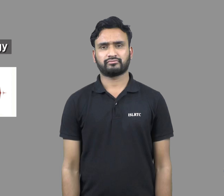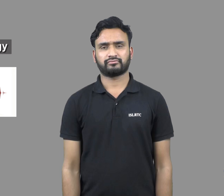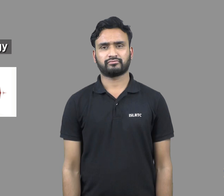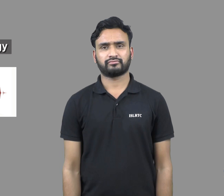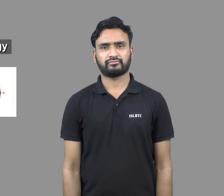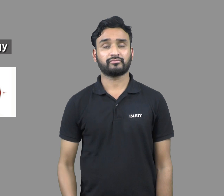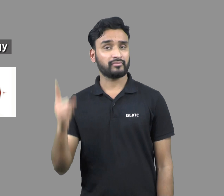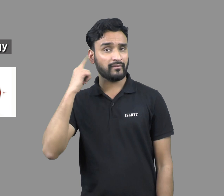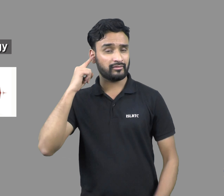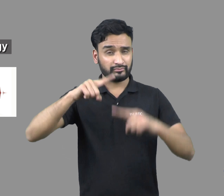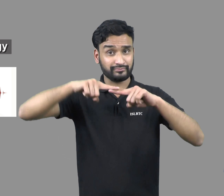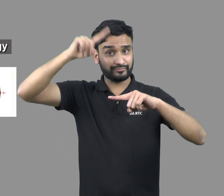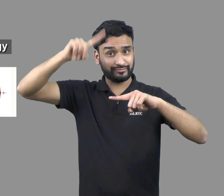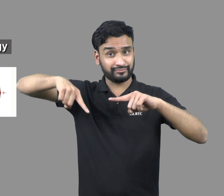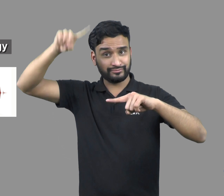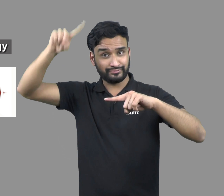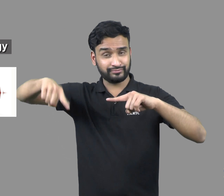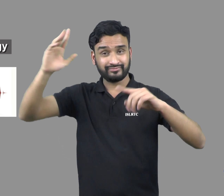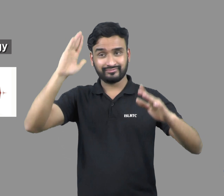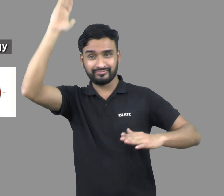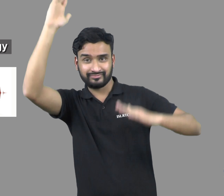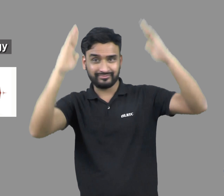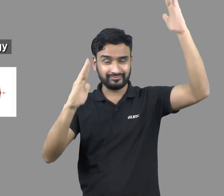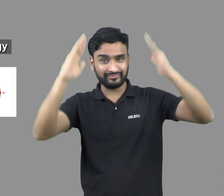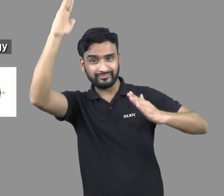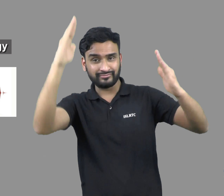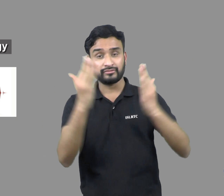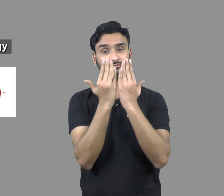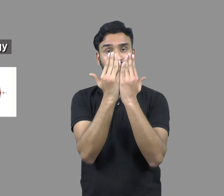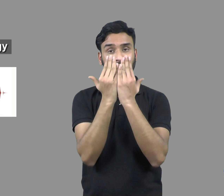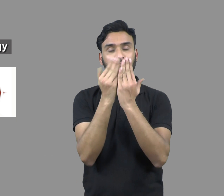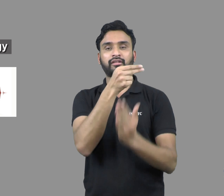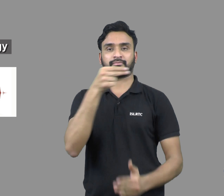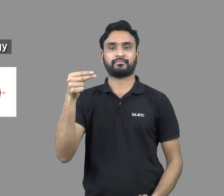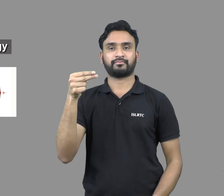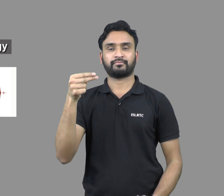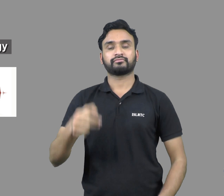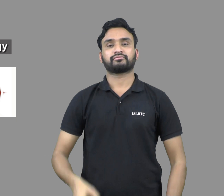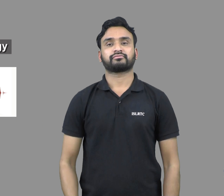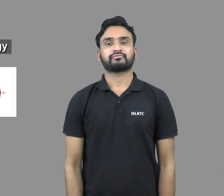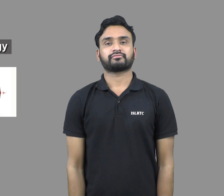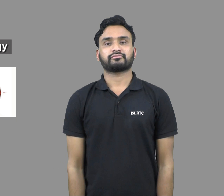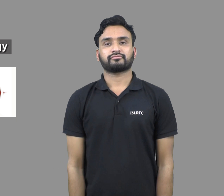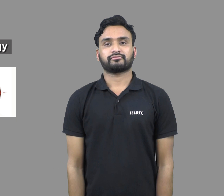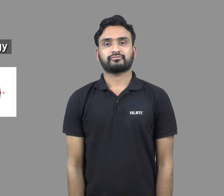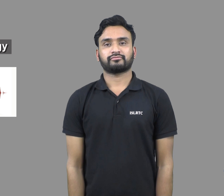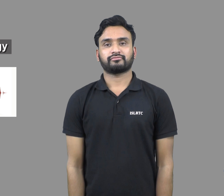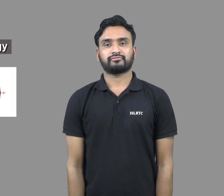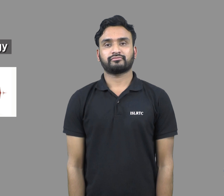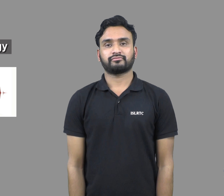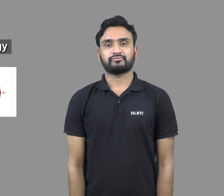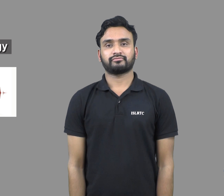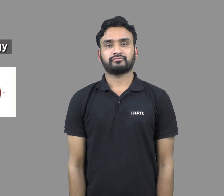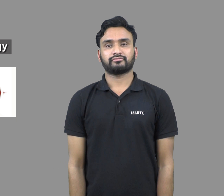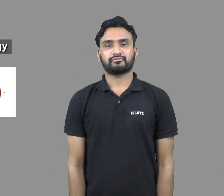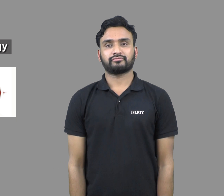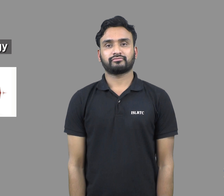Audiology